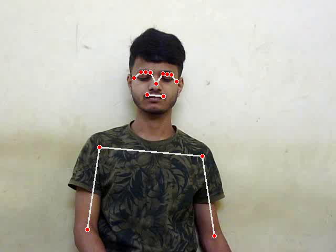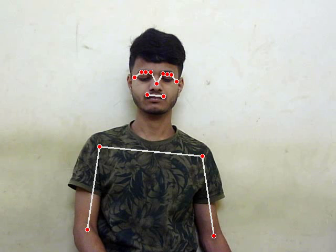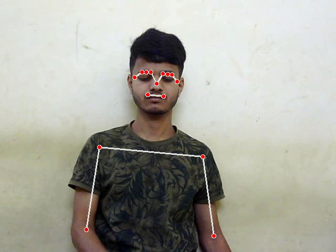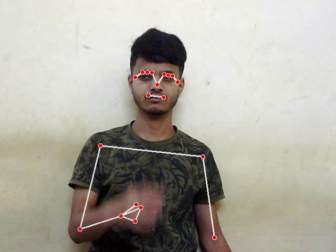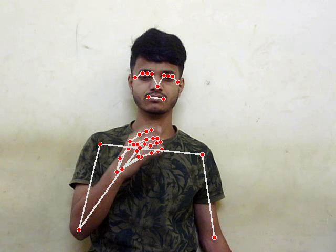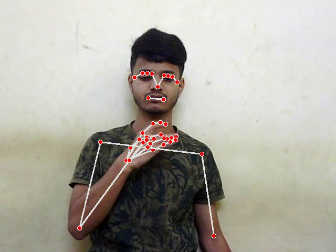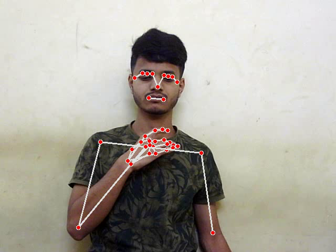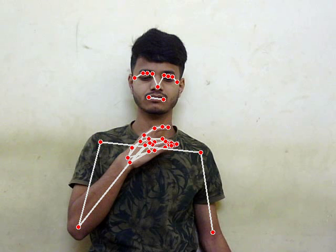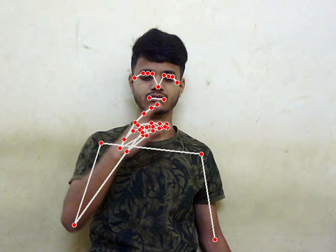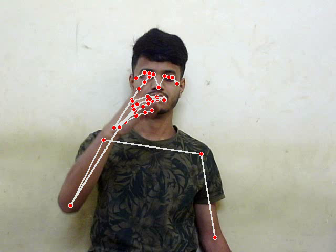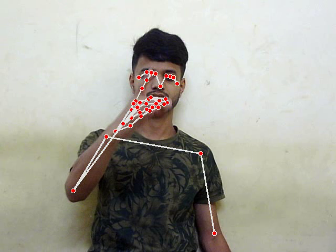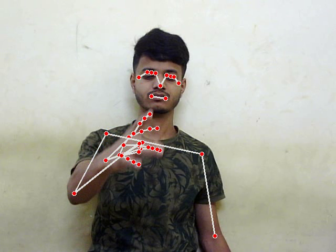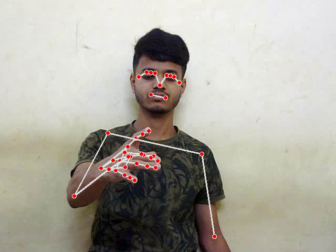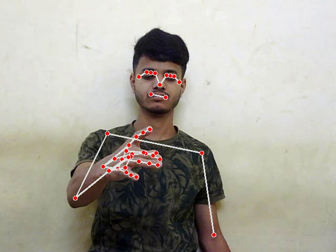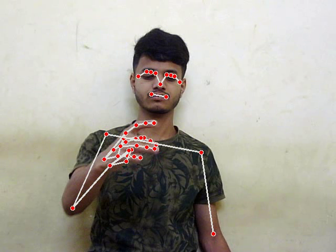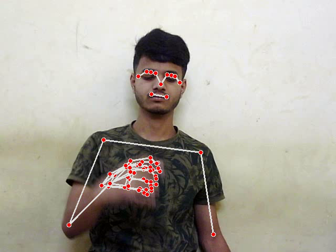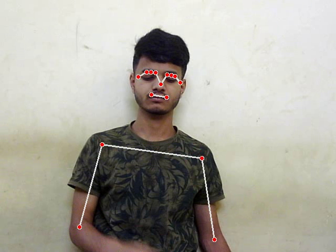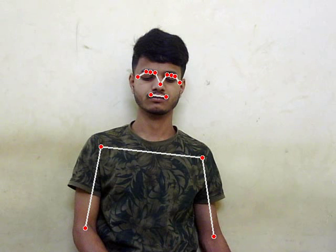like